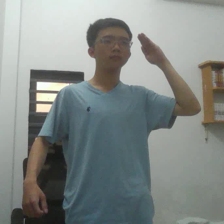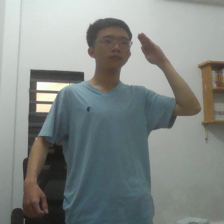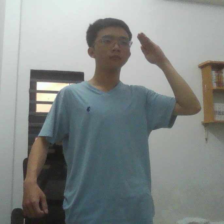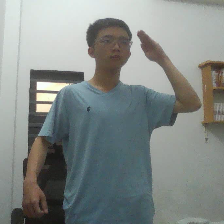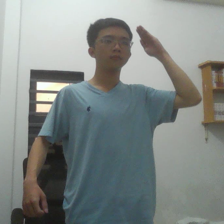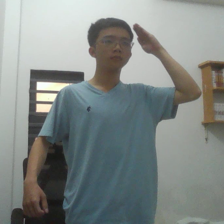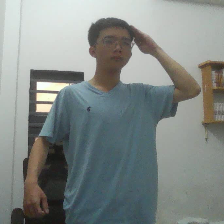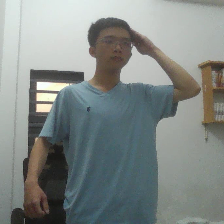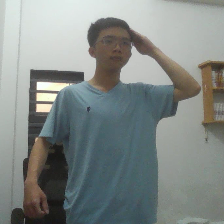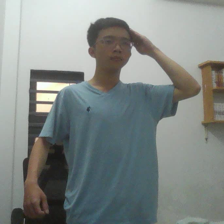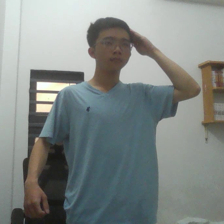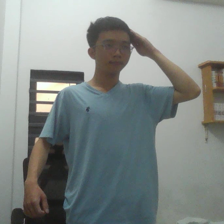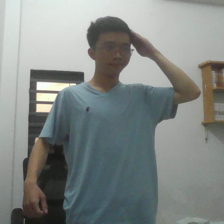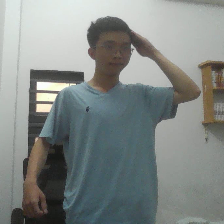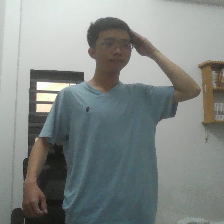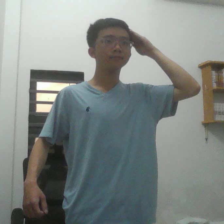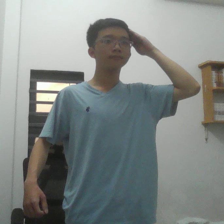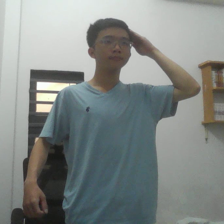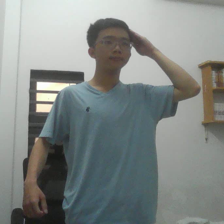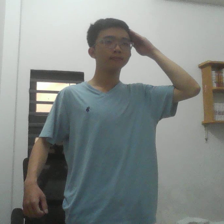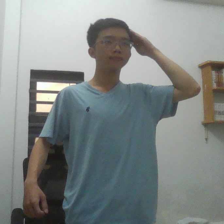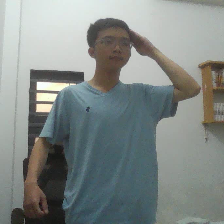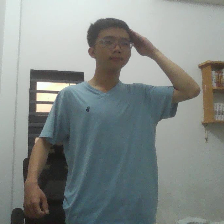biet